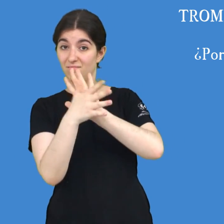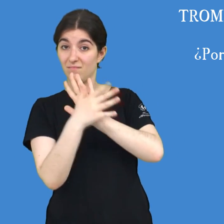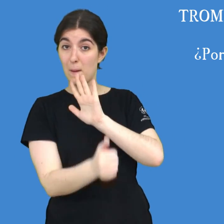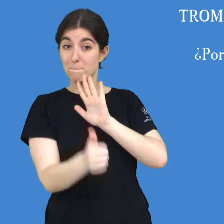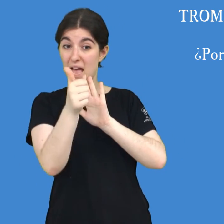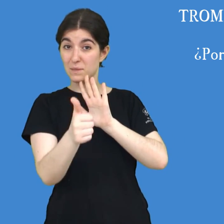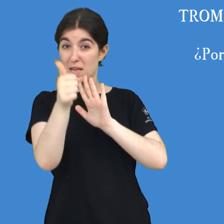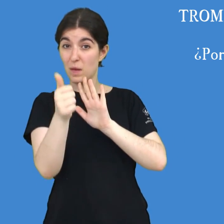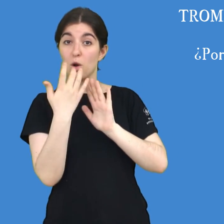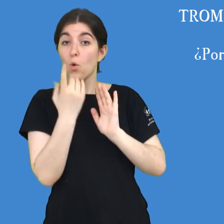más cantidad